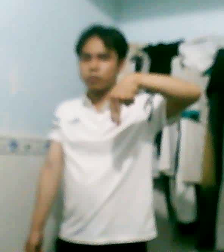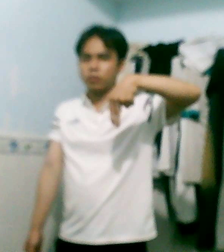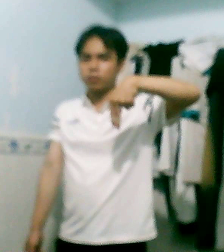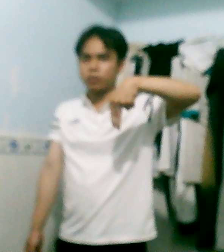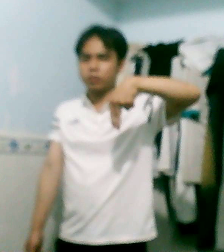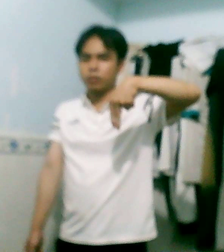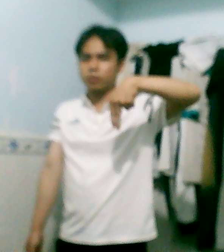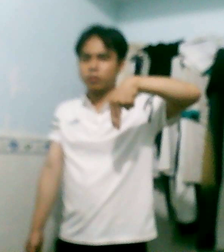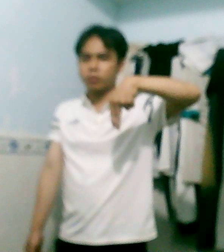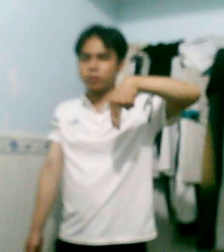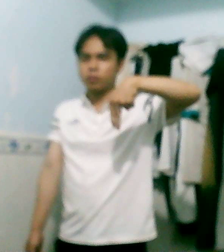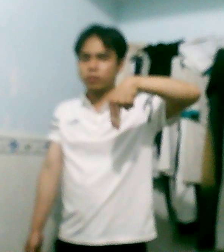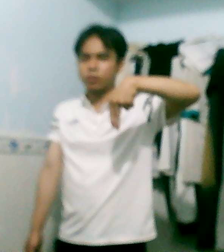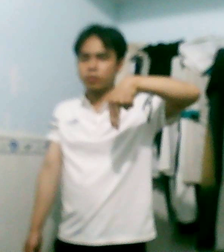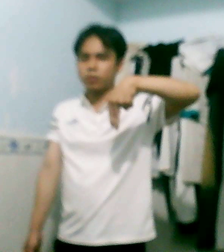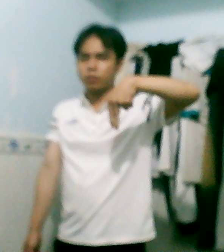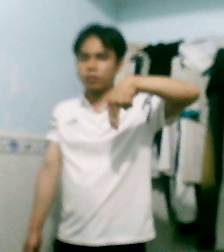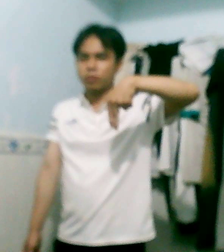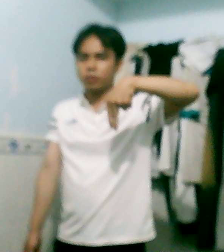n